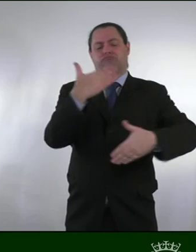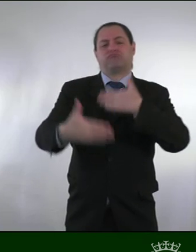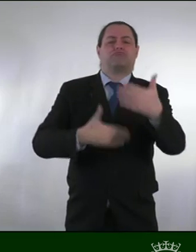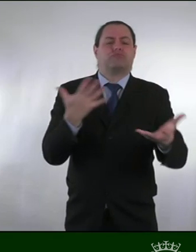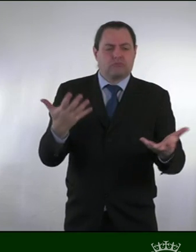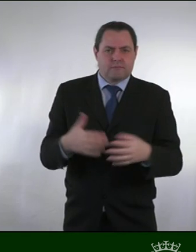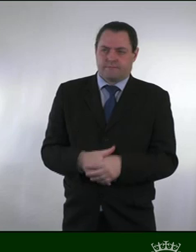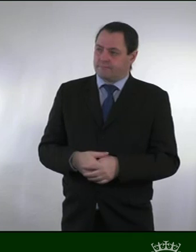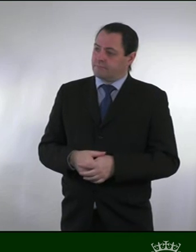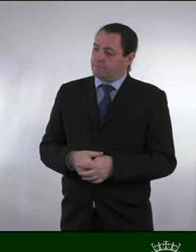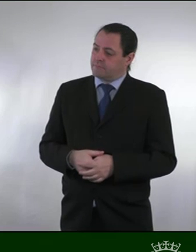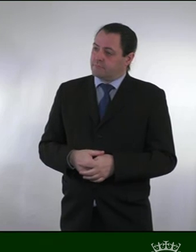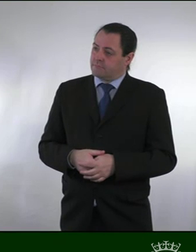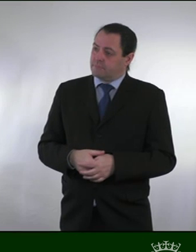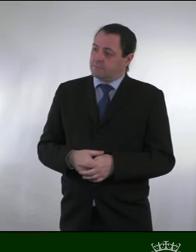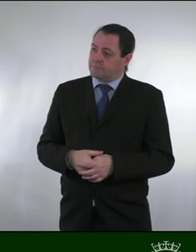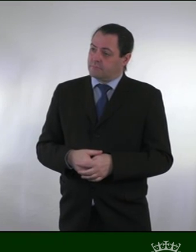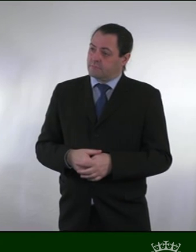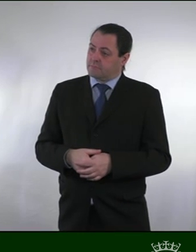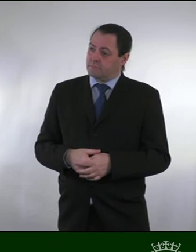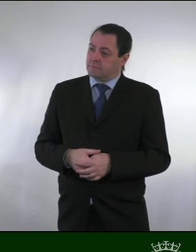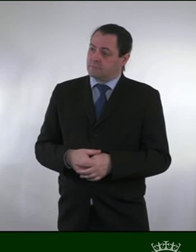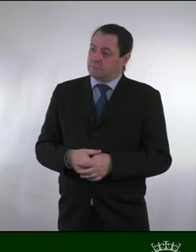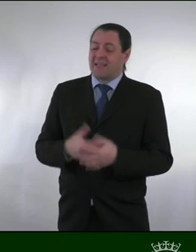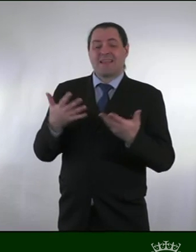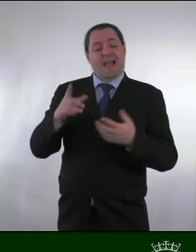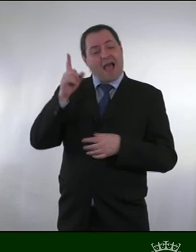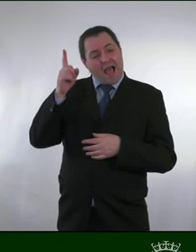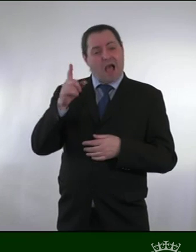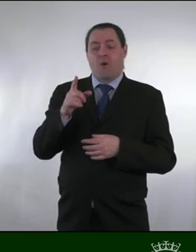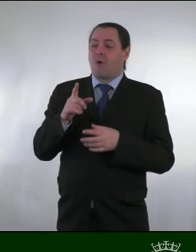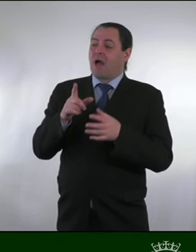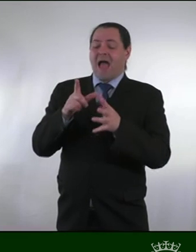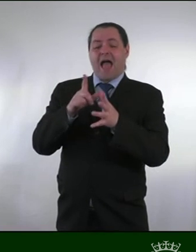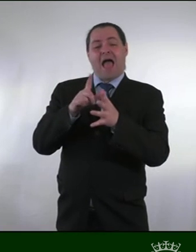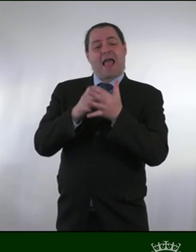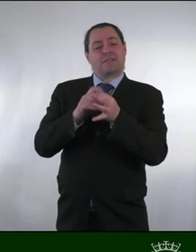Let the weather vane take me up to Aylesbury and Rob Butler.